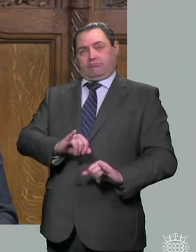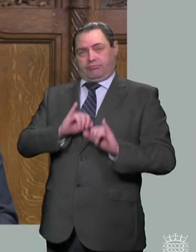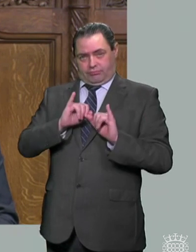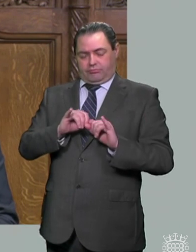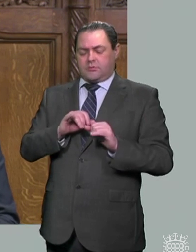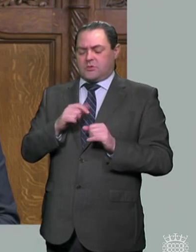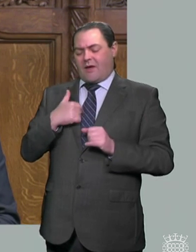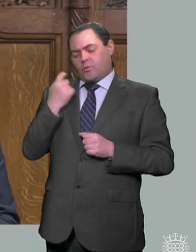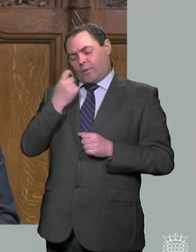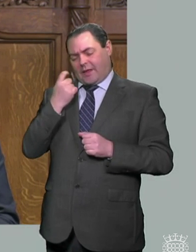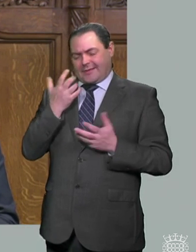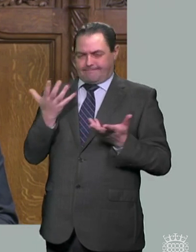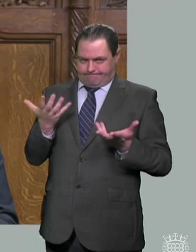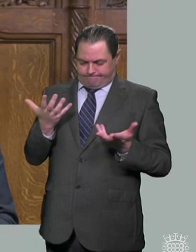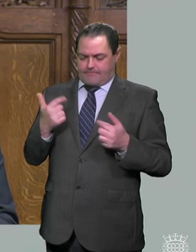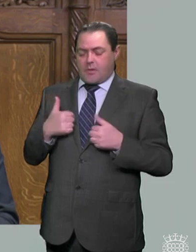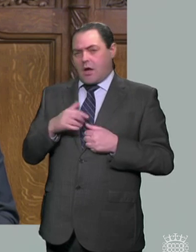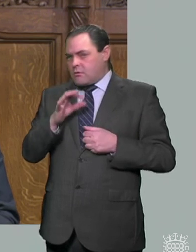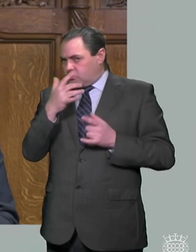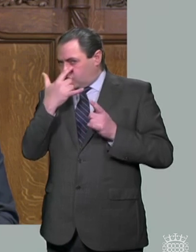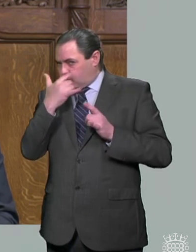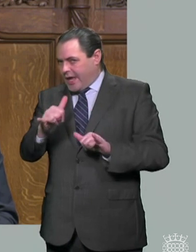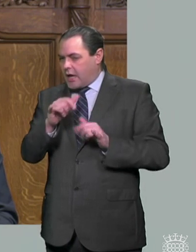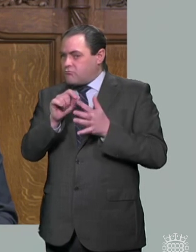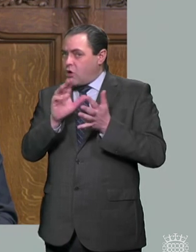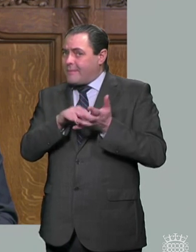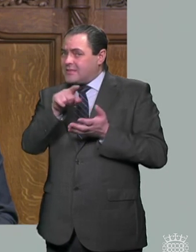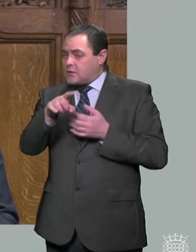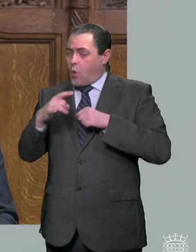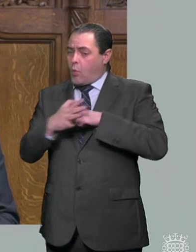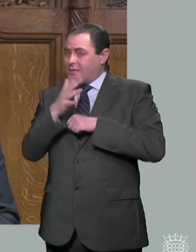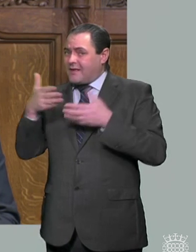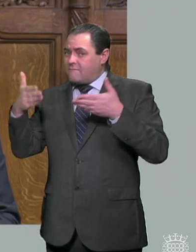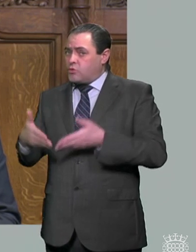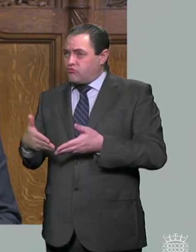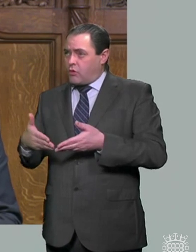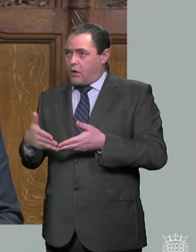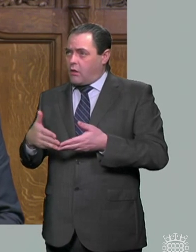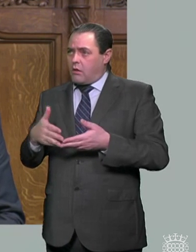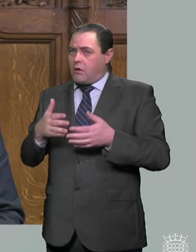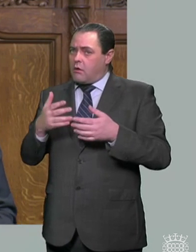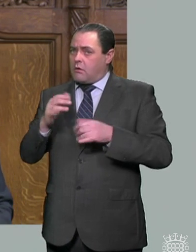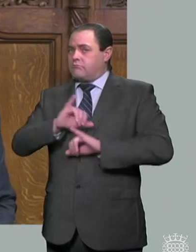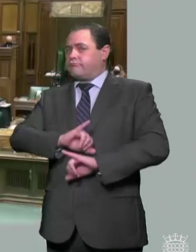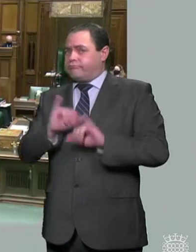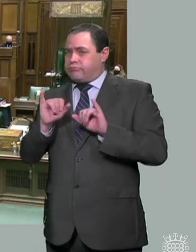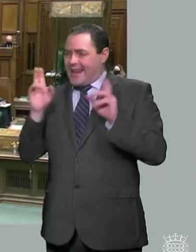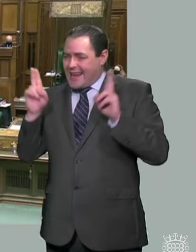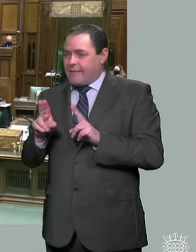To that end, can my right honourable Friend confirm that weddings and funerals would be exempt from any further restrictions?